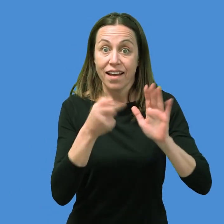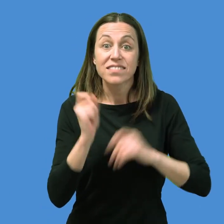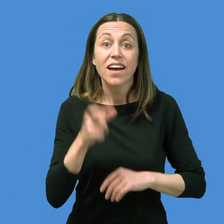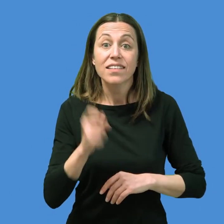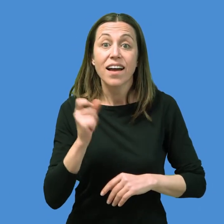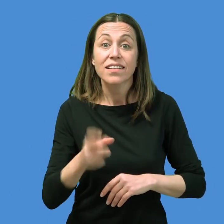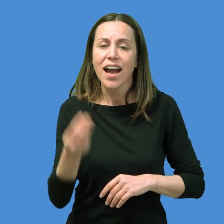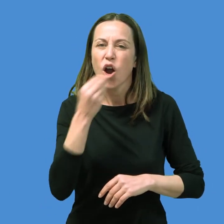frecuente